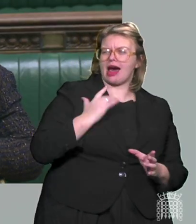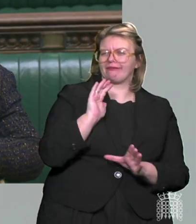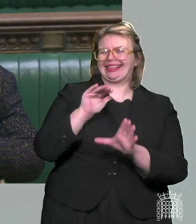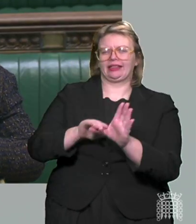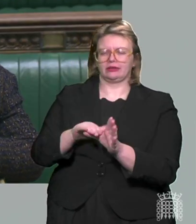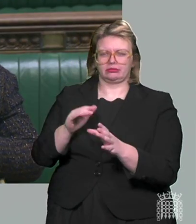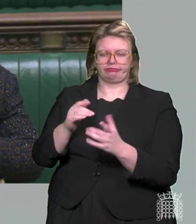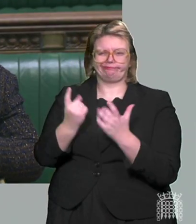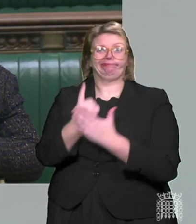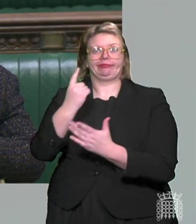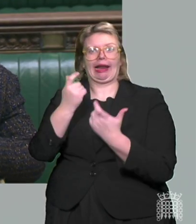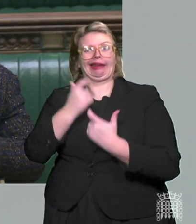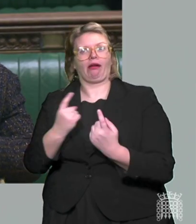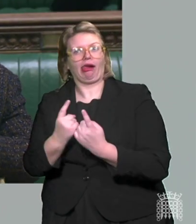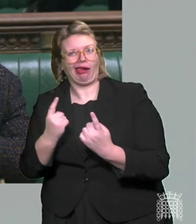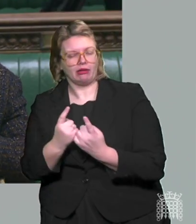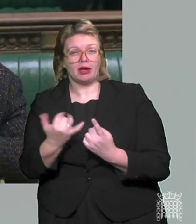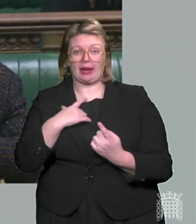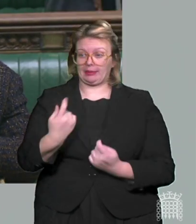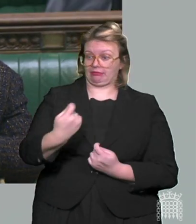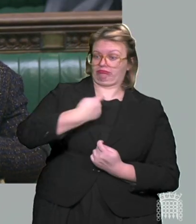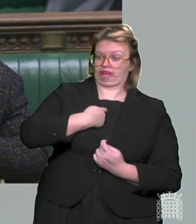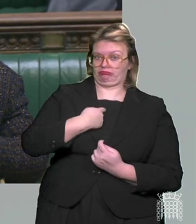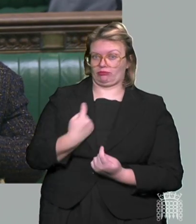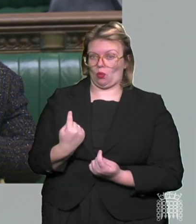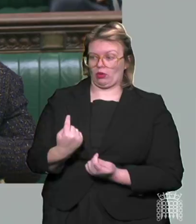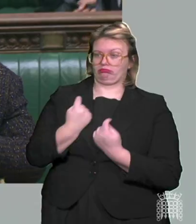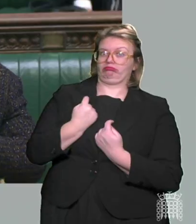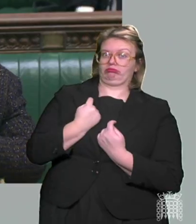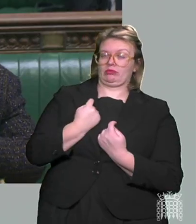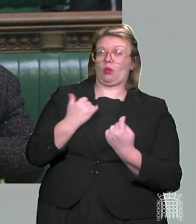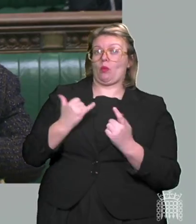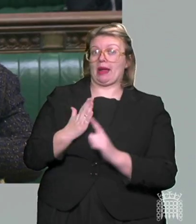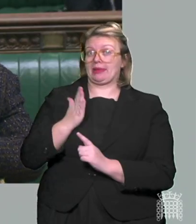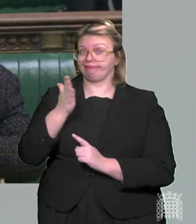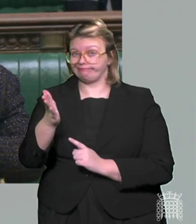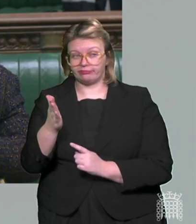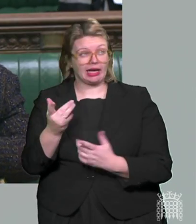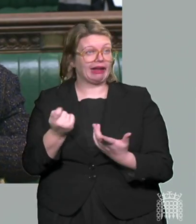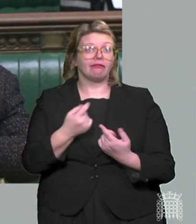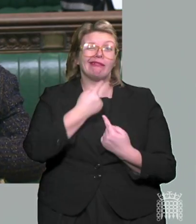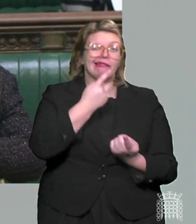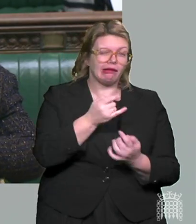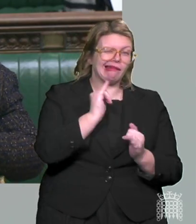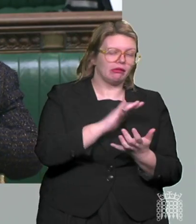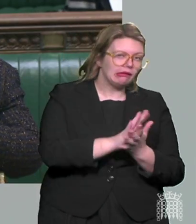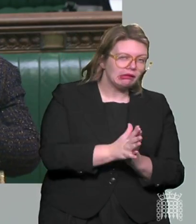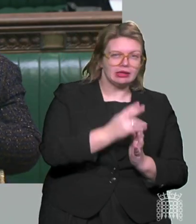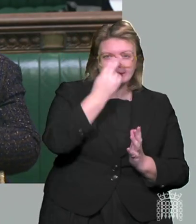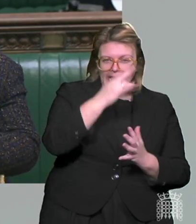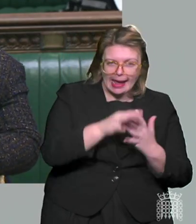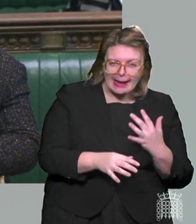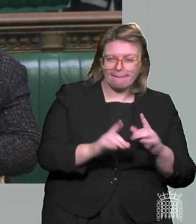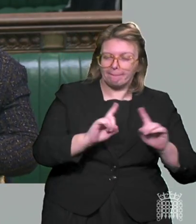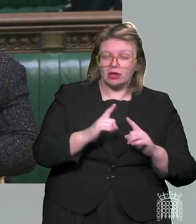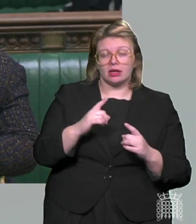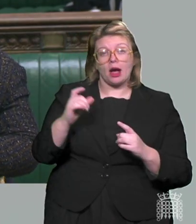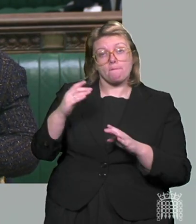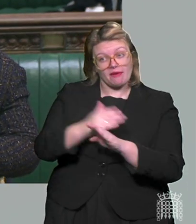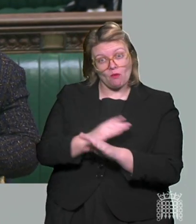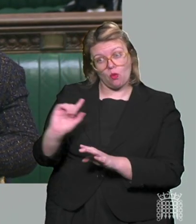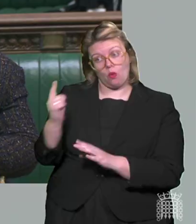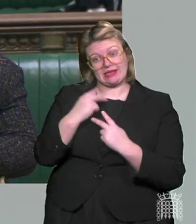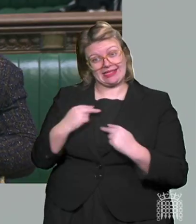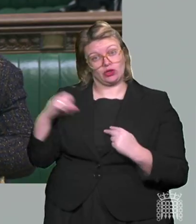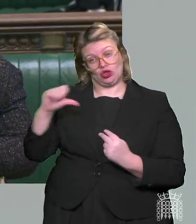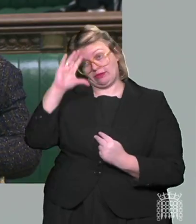including when they are potential defendants or in relation to potential defamation cases, and preferably before they have instructed their own solicitors.